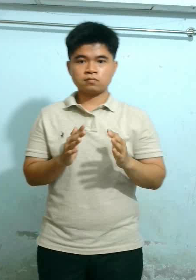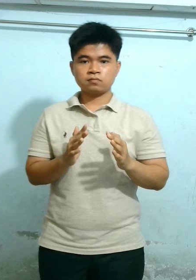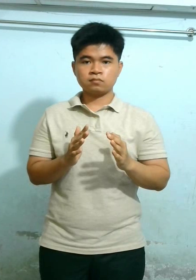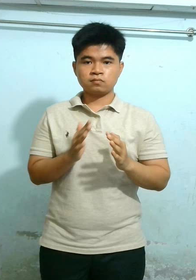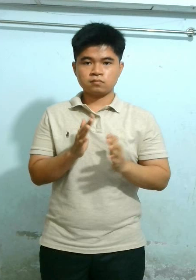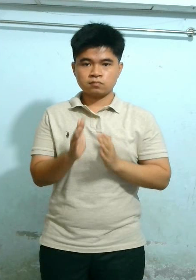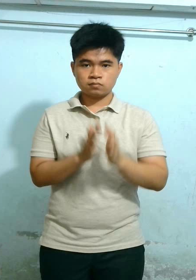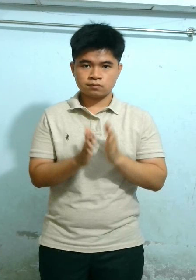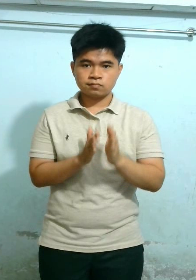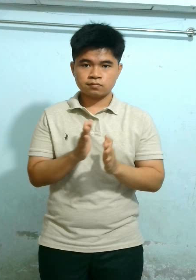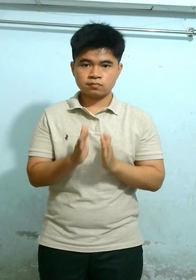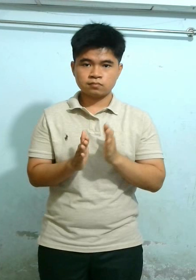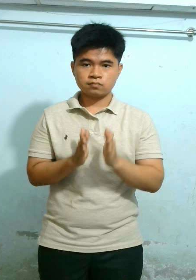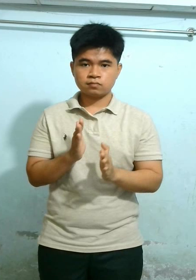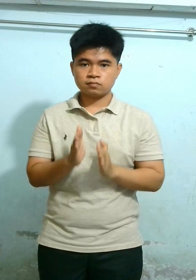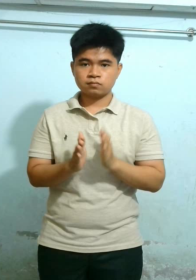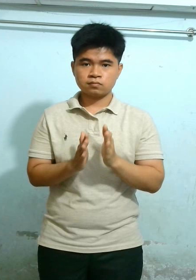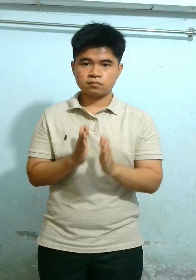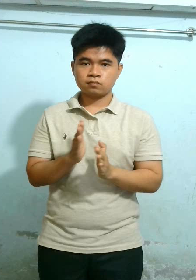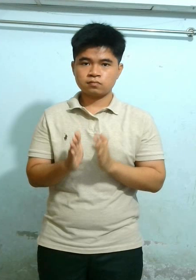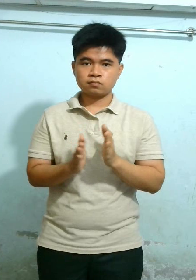ngon ngu ki hieu